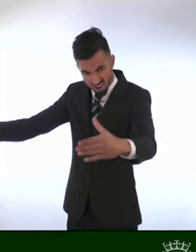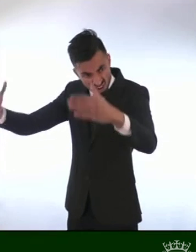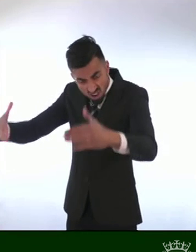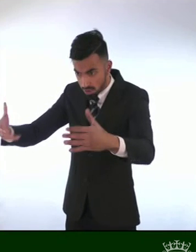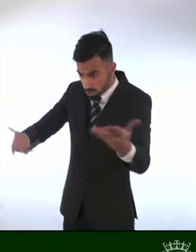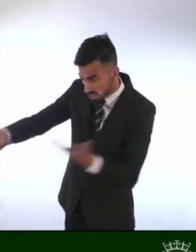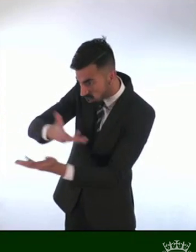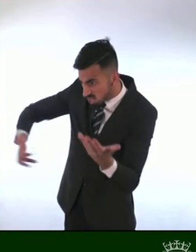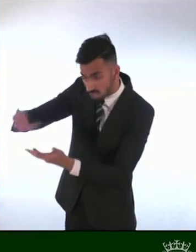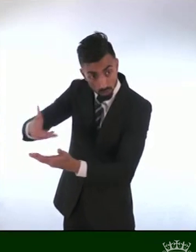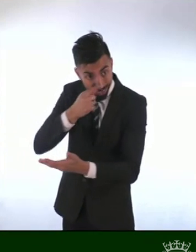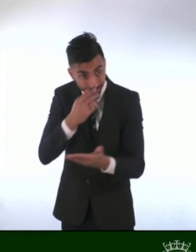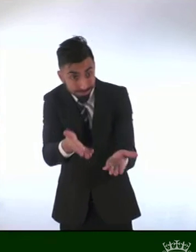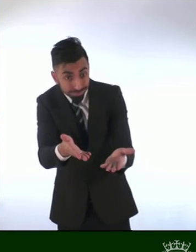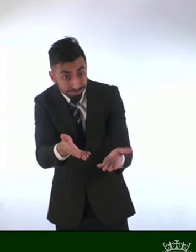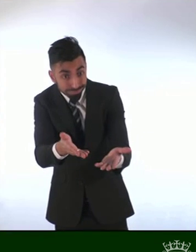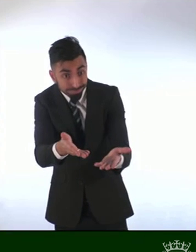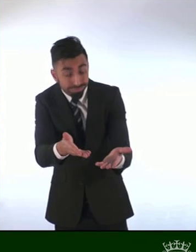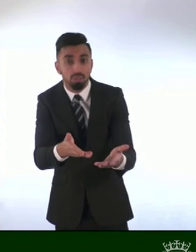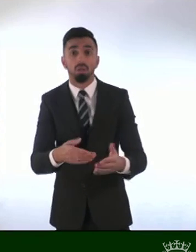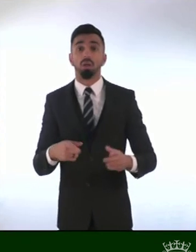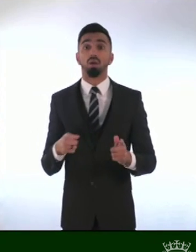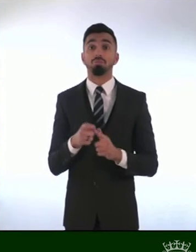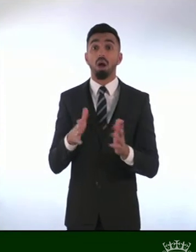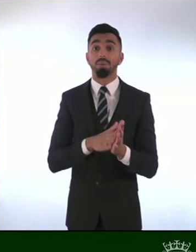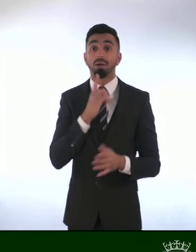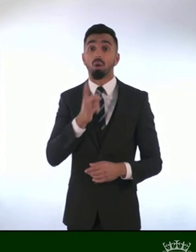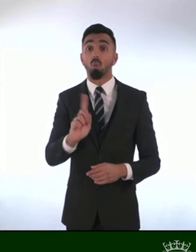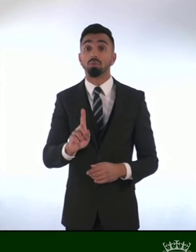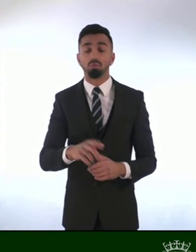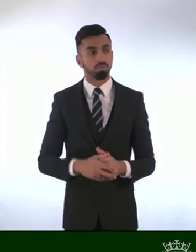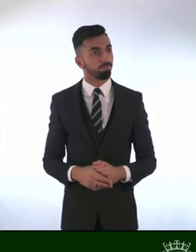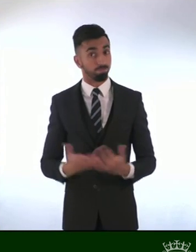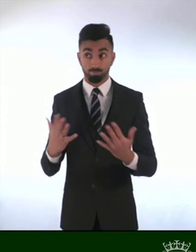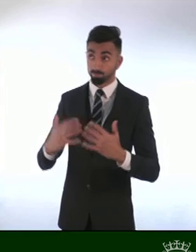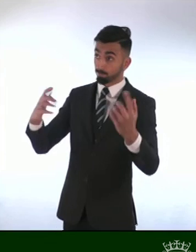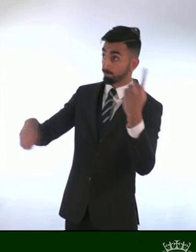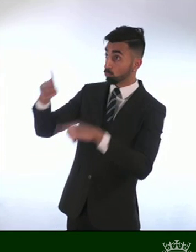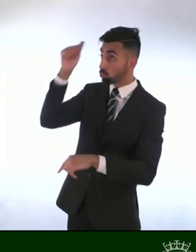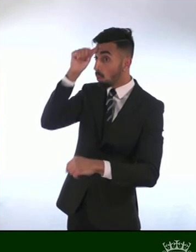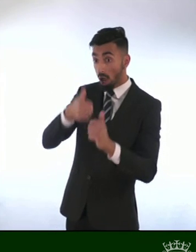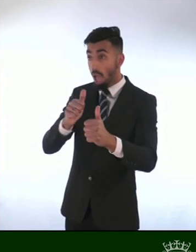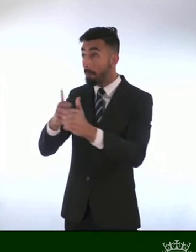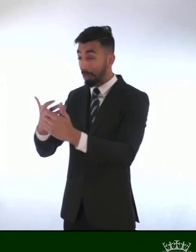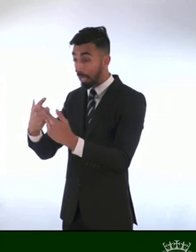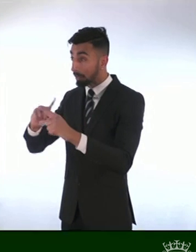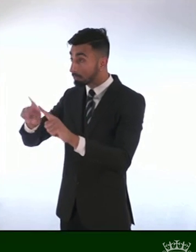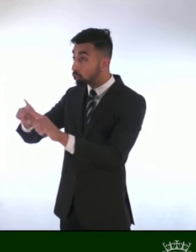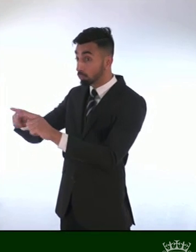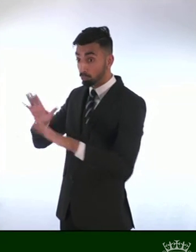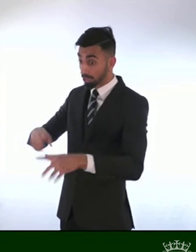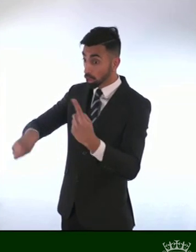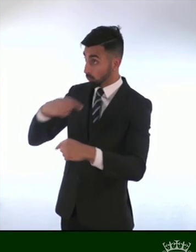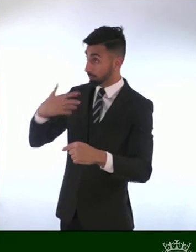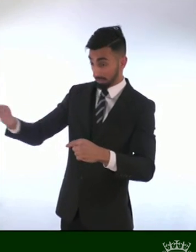As the House will know, there is already a coalition of British manufacturers that are now working together at speed to supply the ventilators that we need.